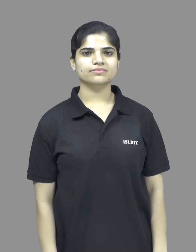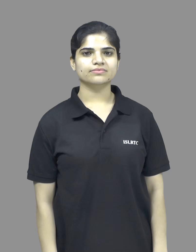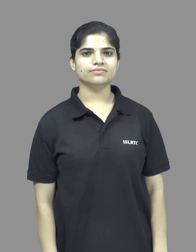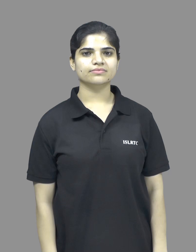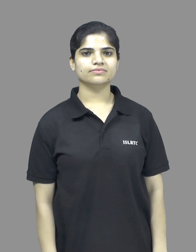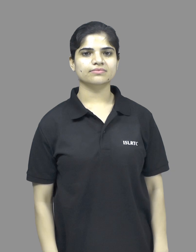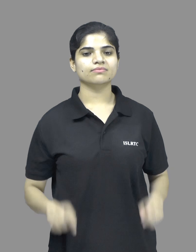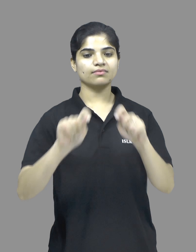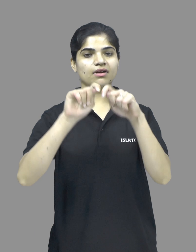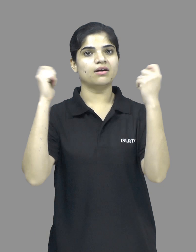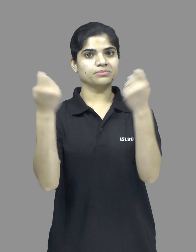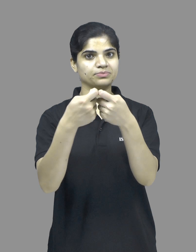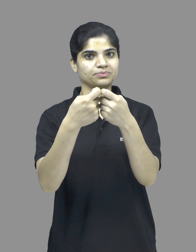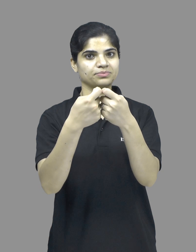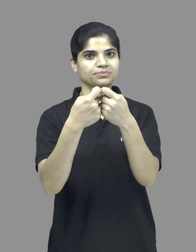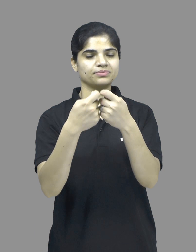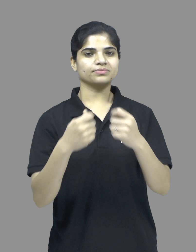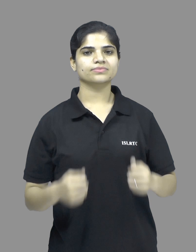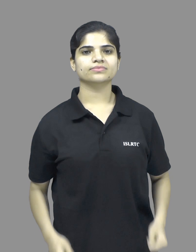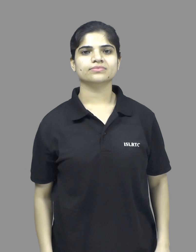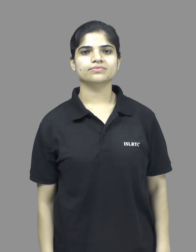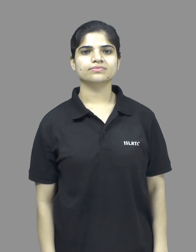Team